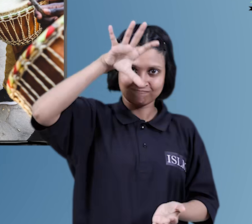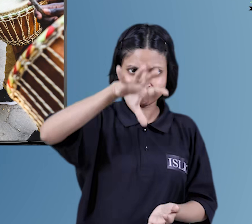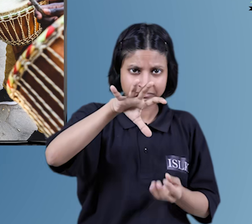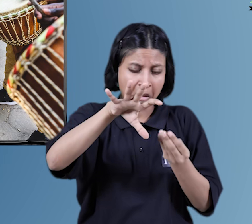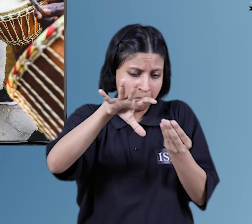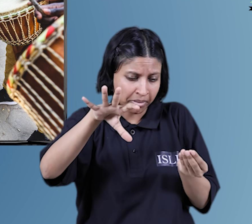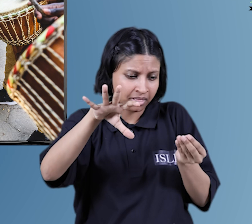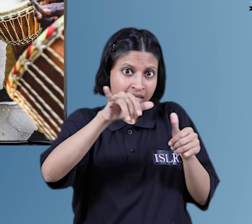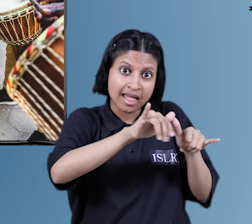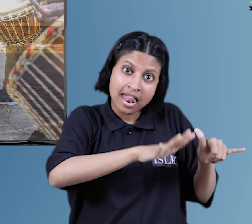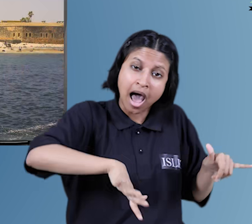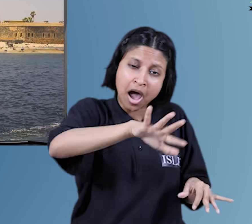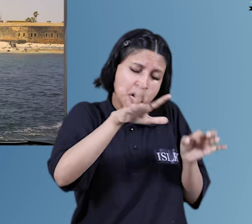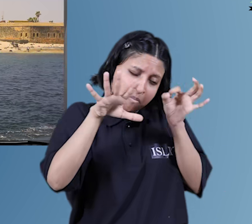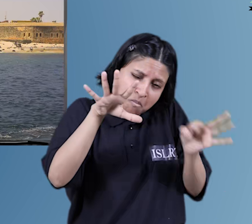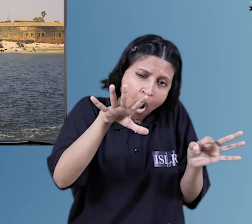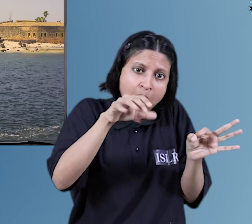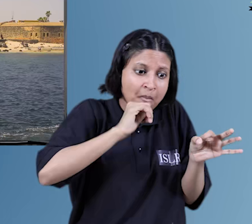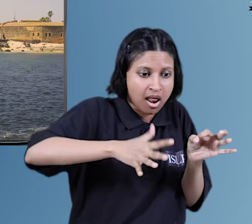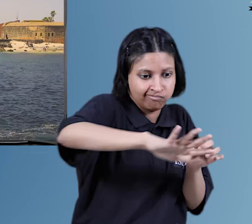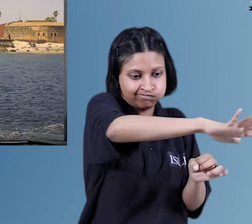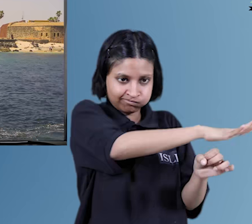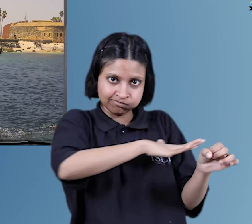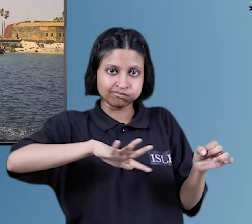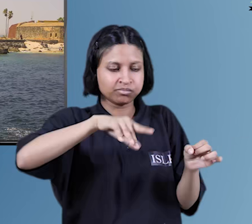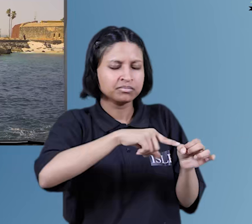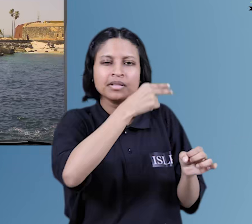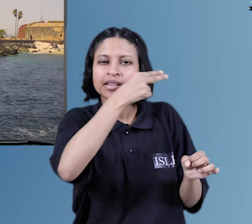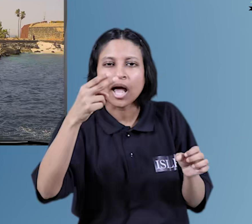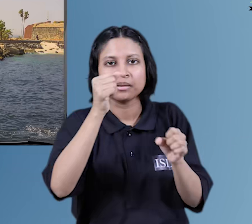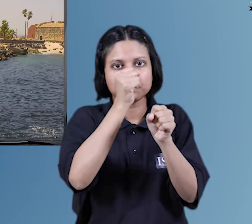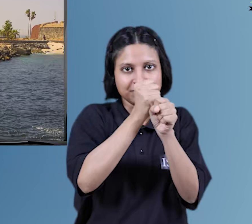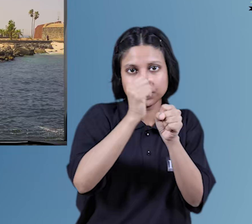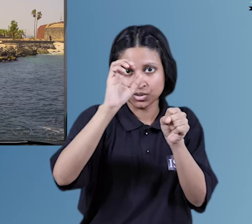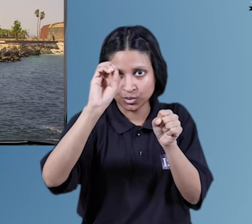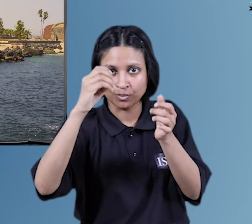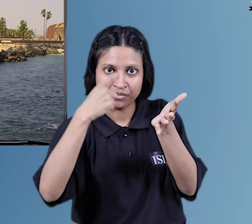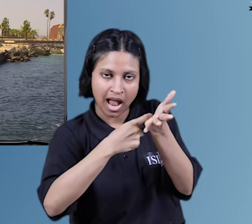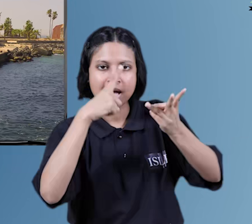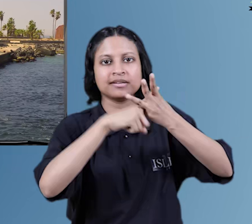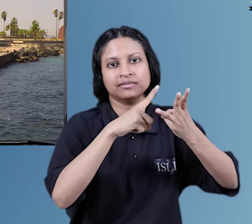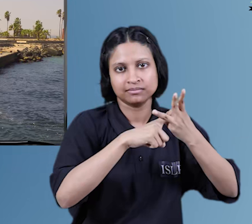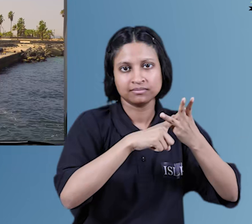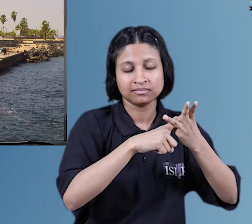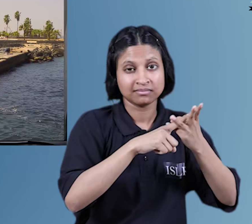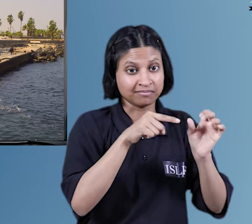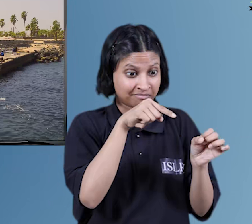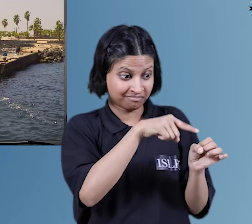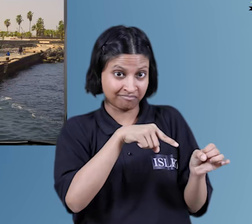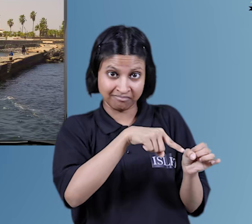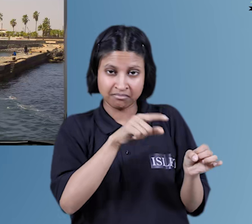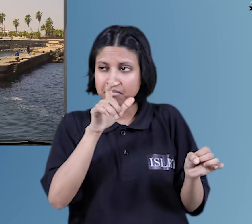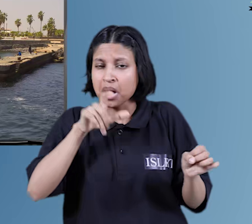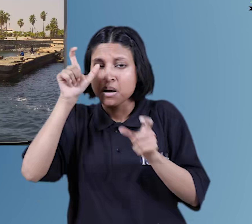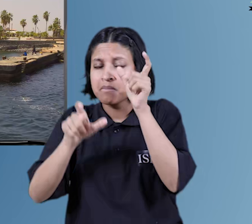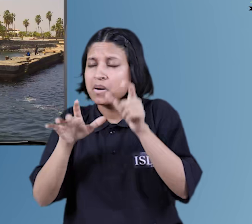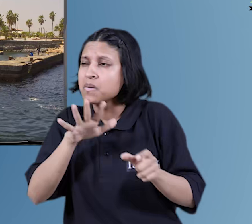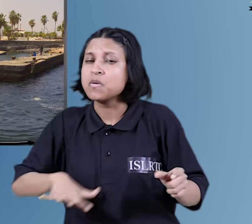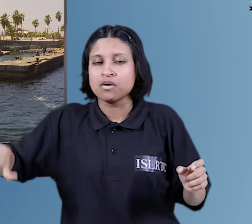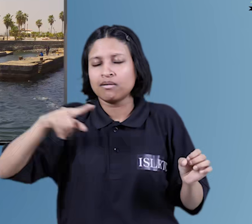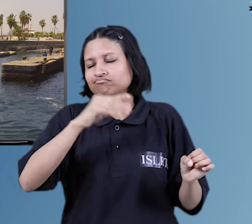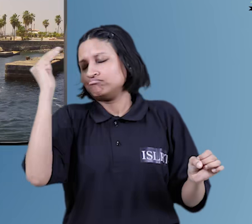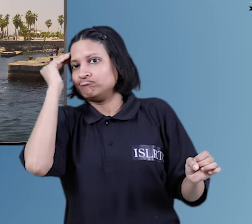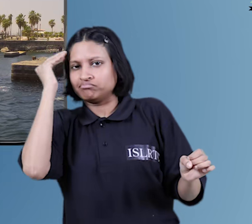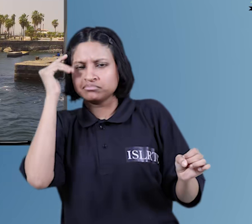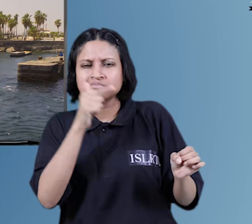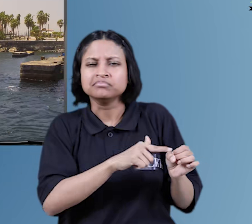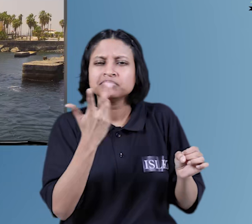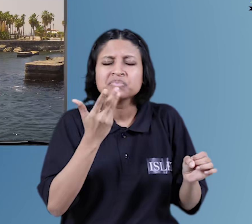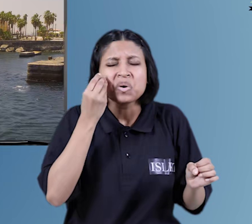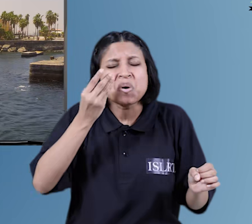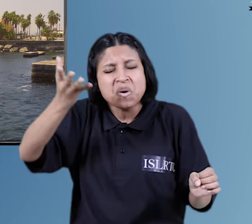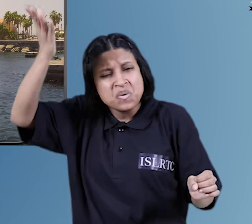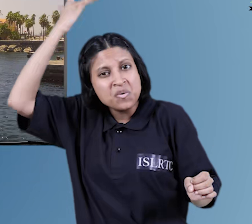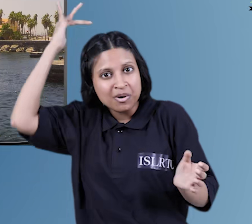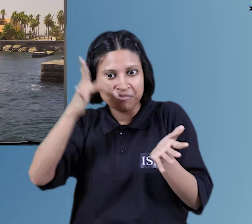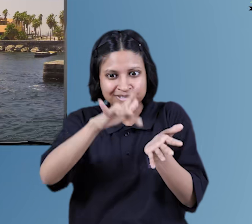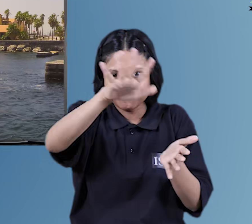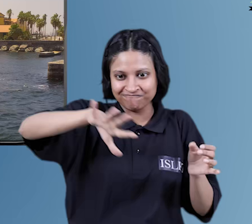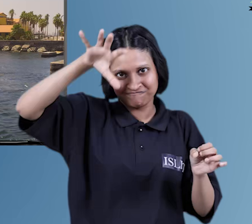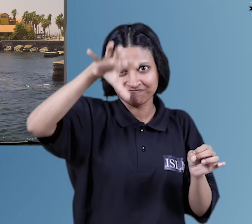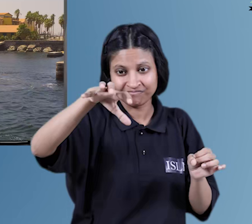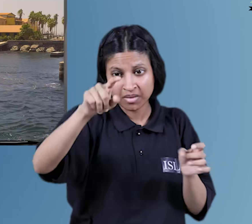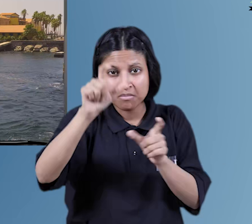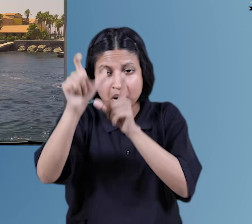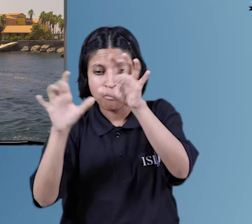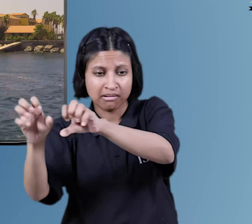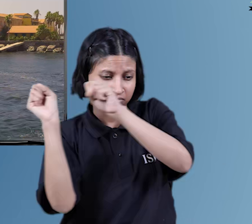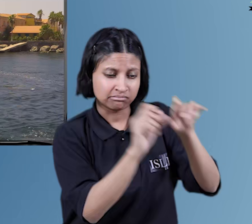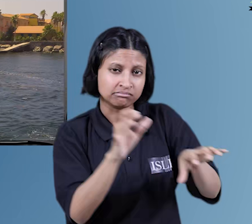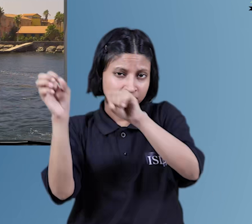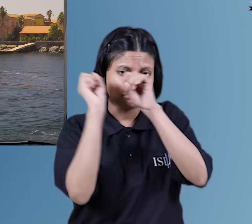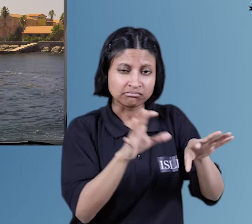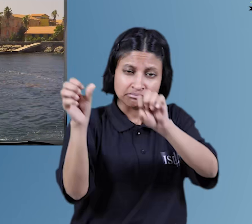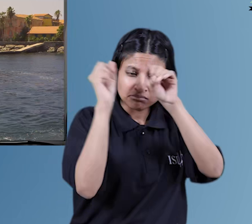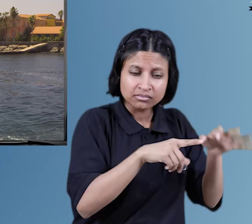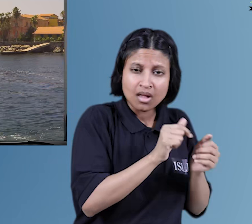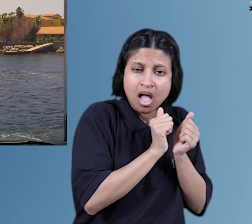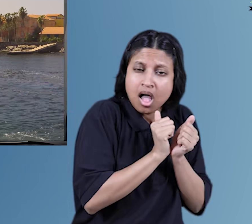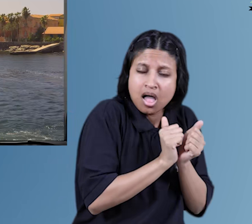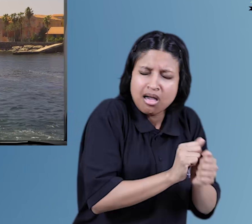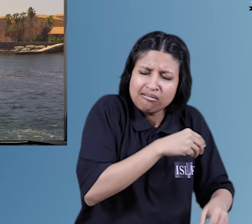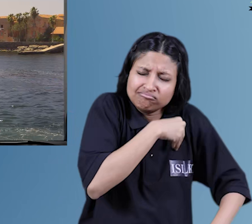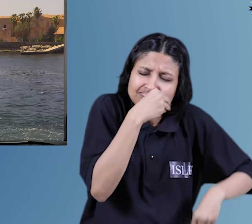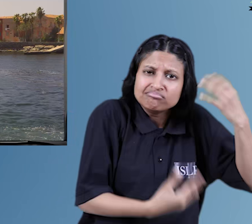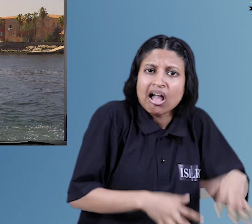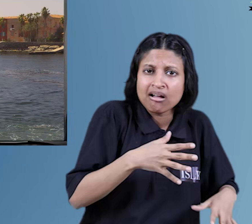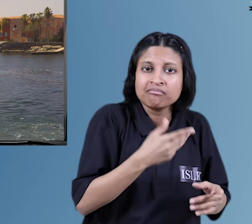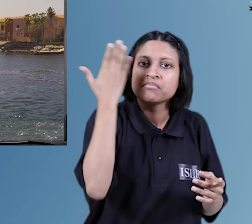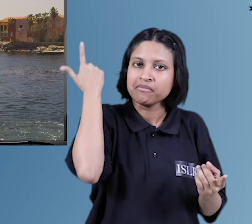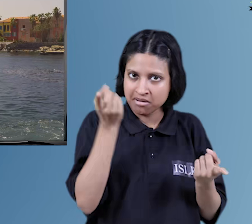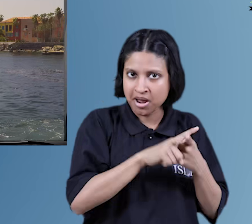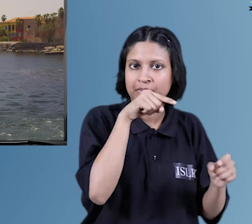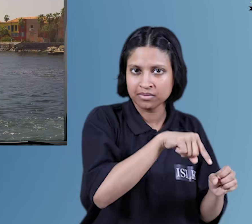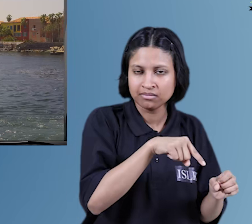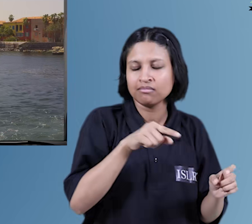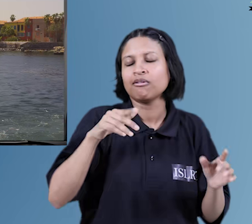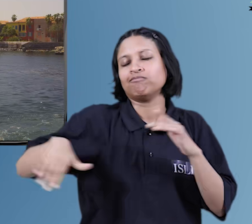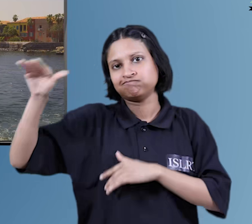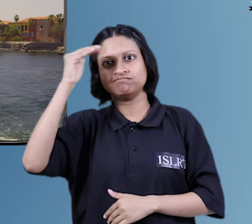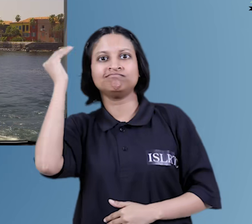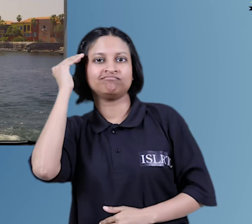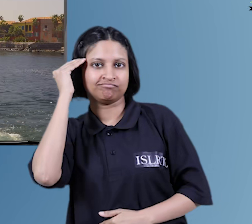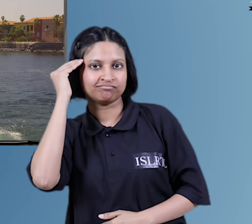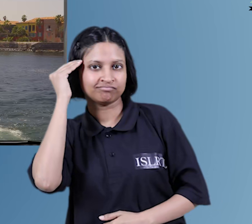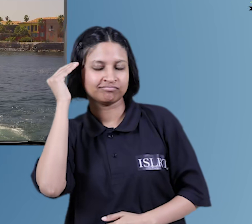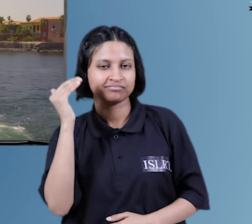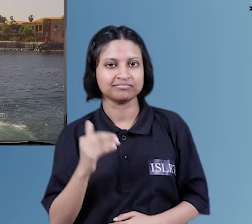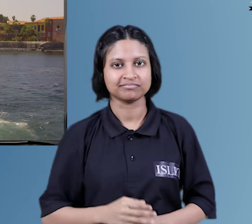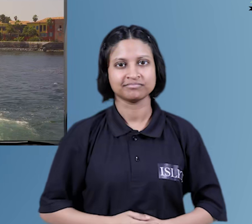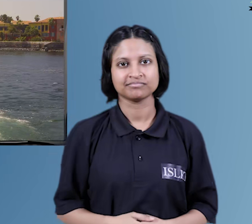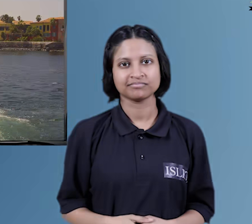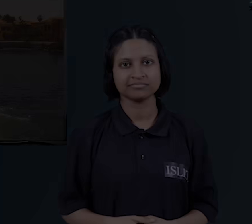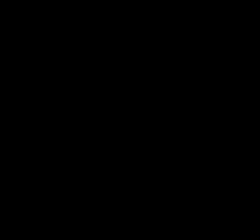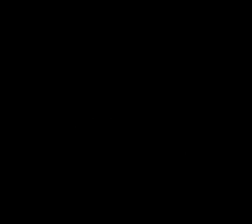and the historic Goree Island, which is a symbol of the slave trade.